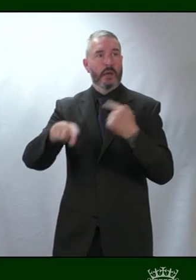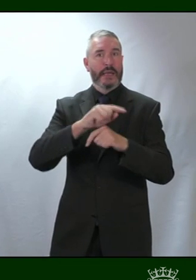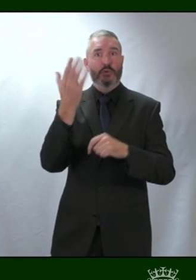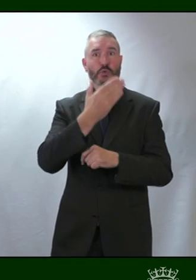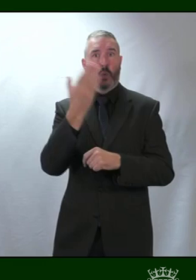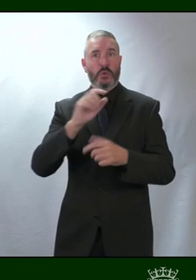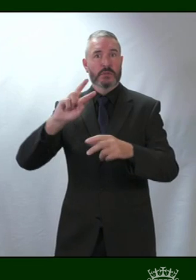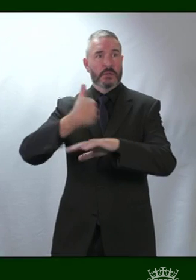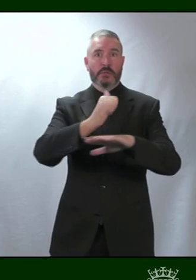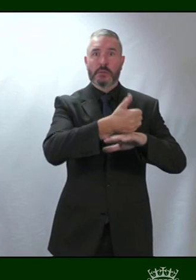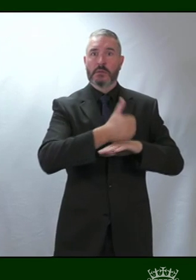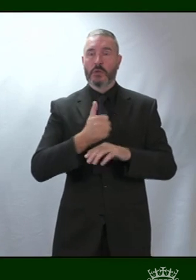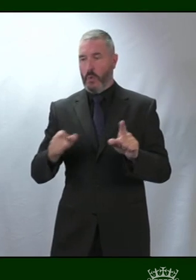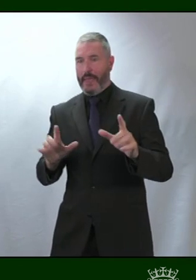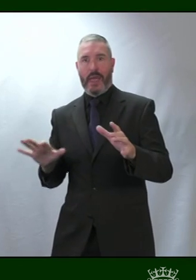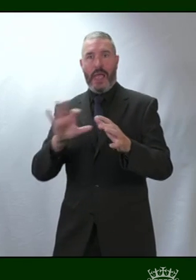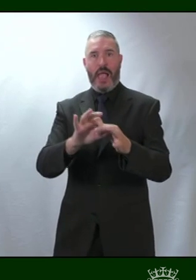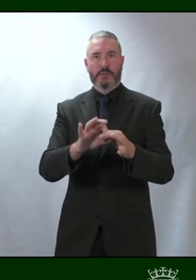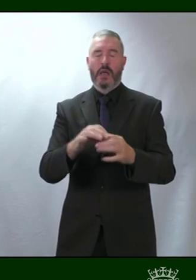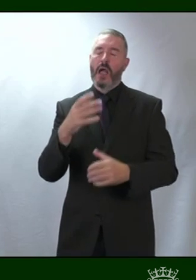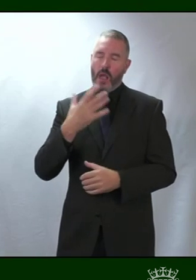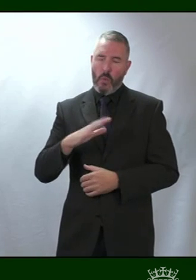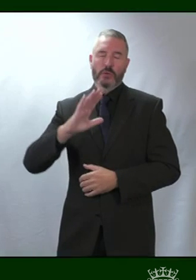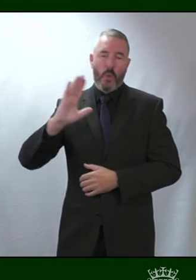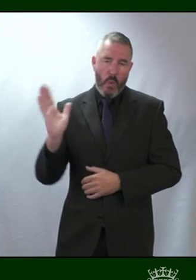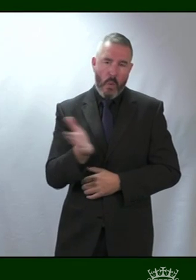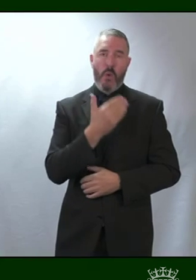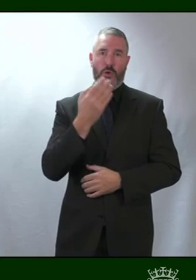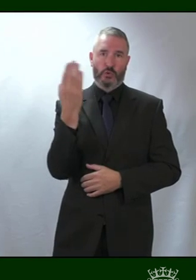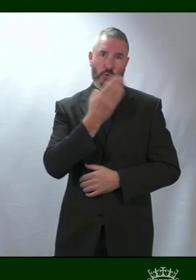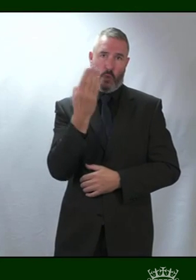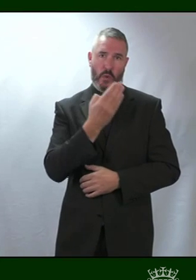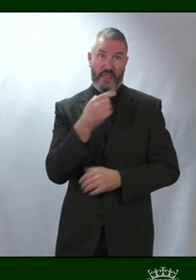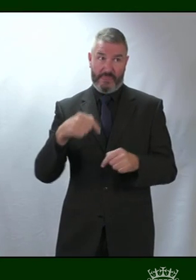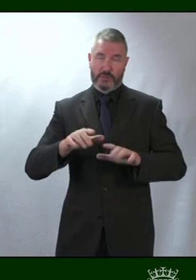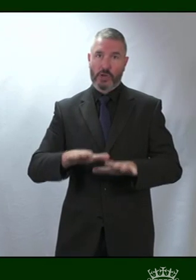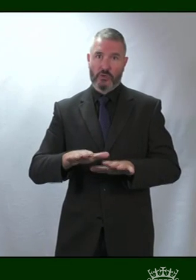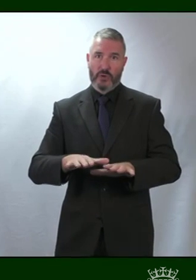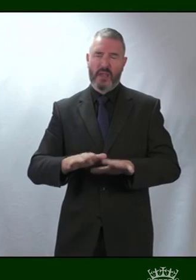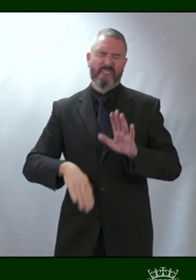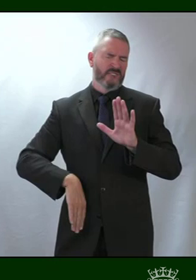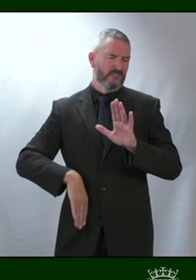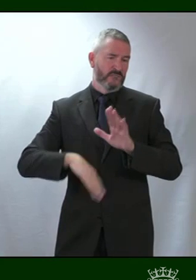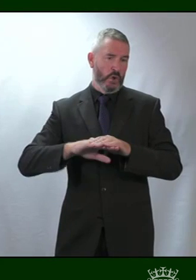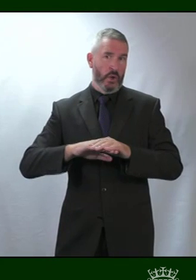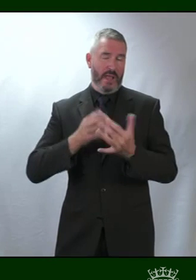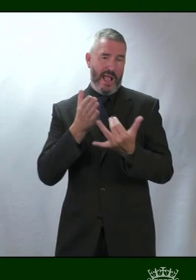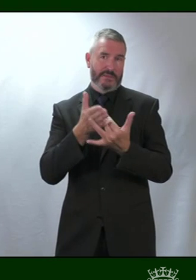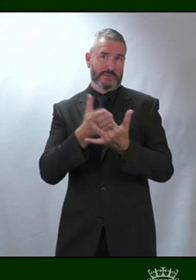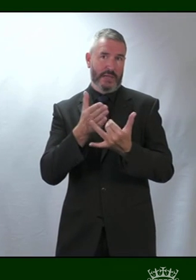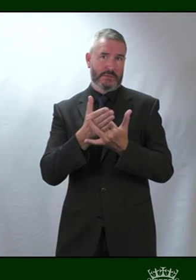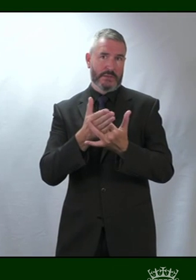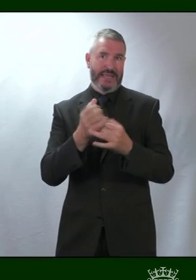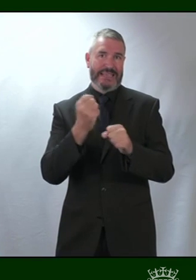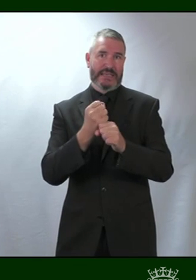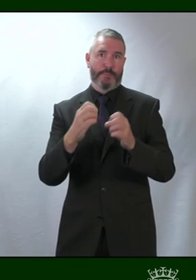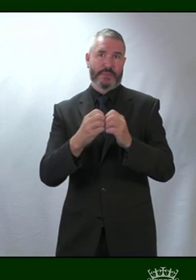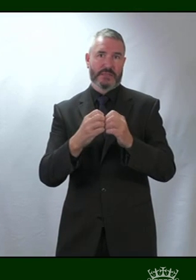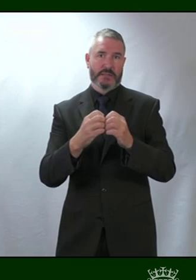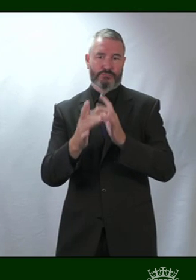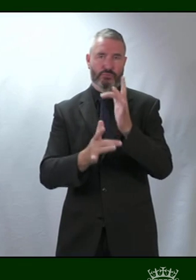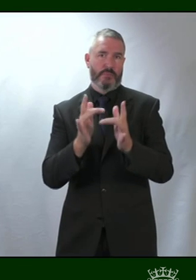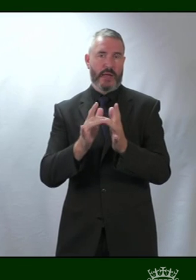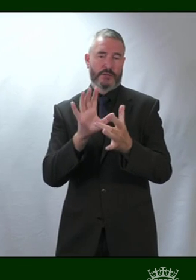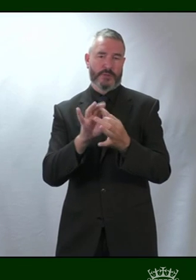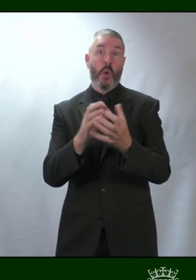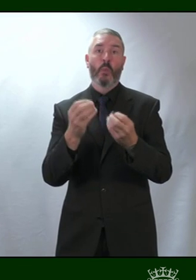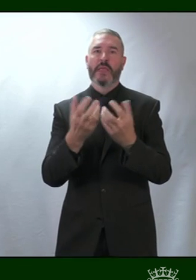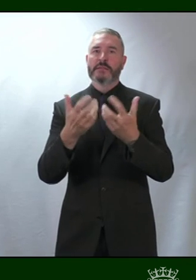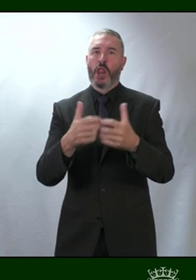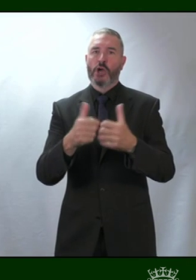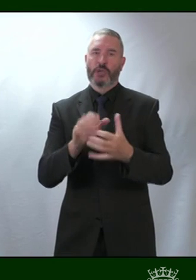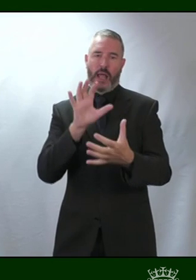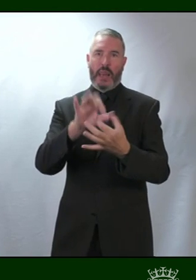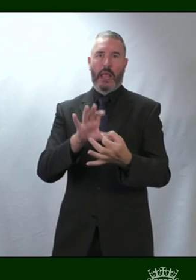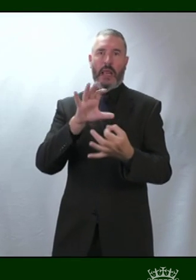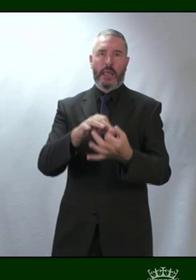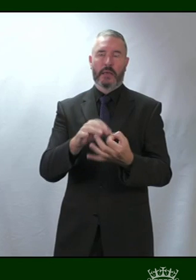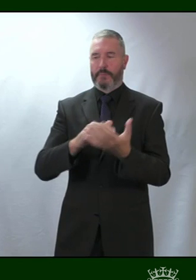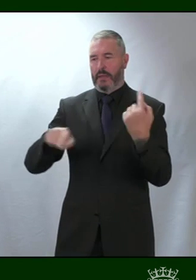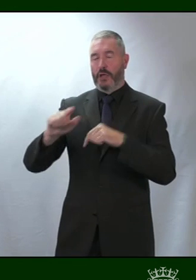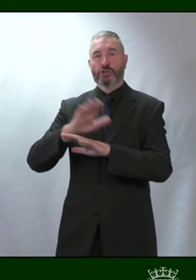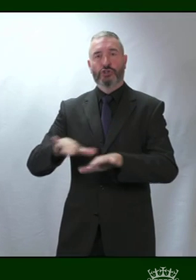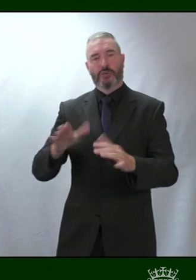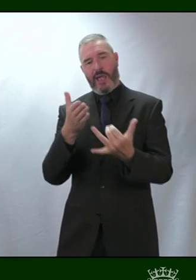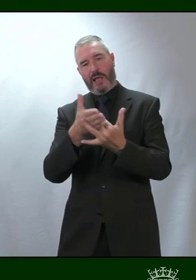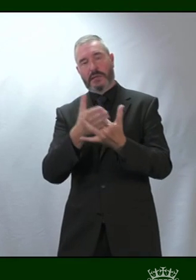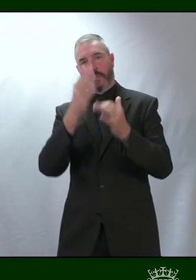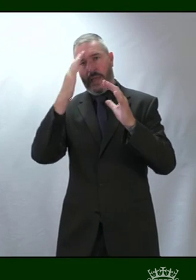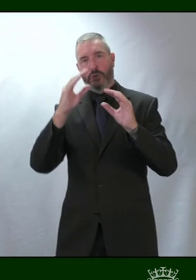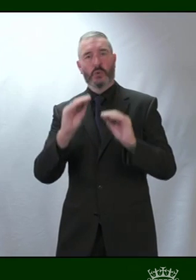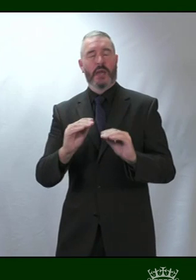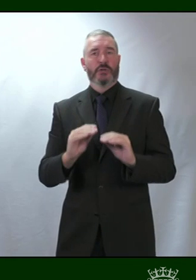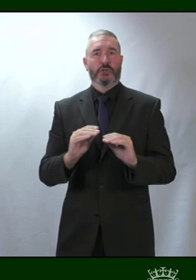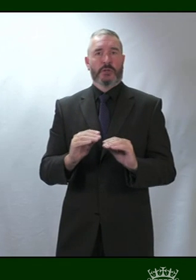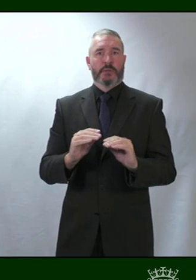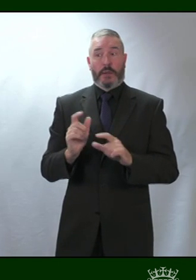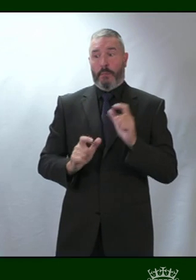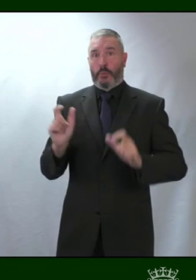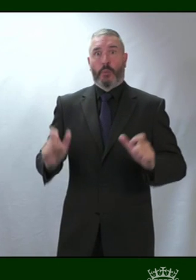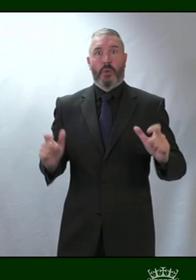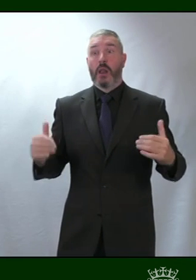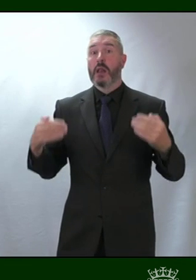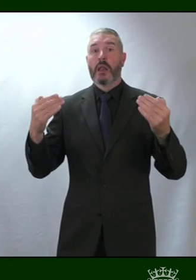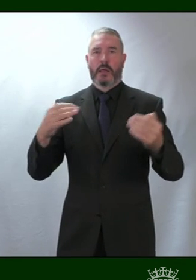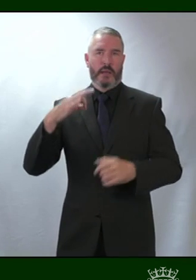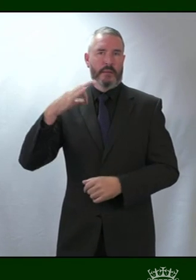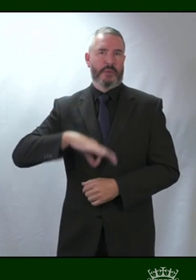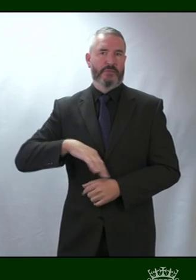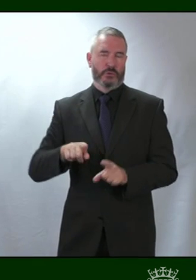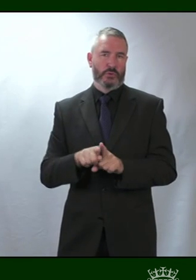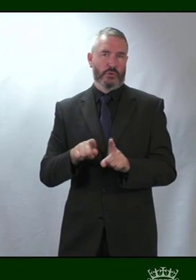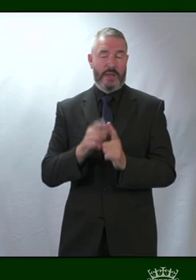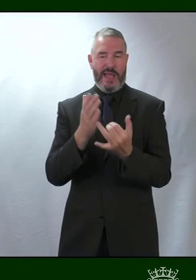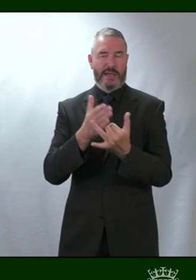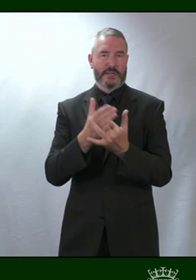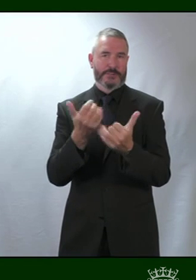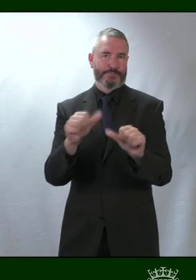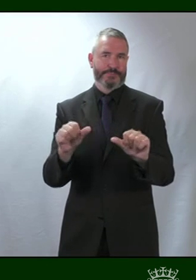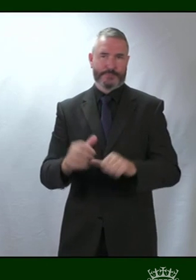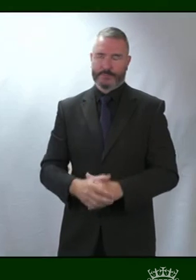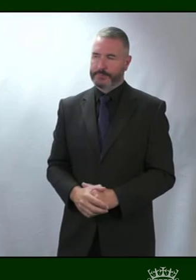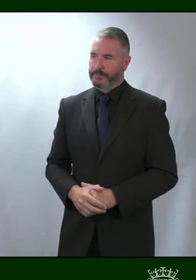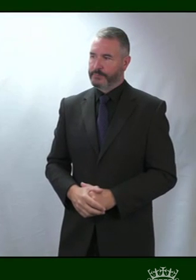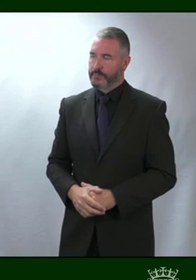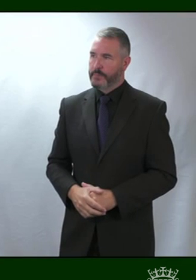That is what we are going to do, and I want to see a world in which every school in our country has full gigabit broadband, with the equipment that will give pupils the access to the internet that they need.